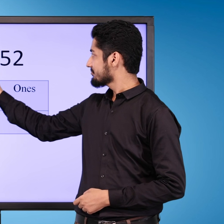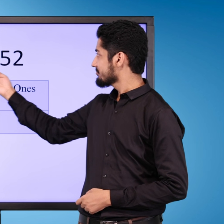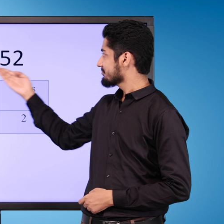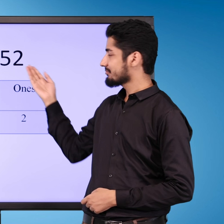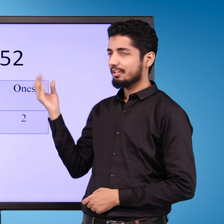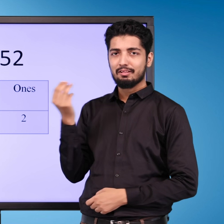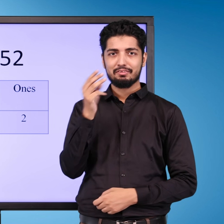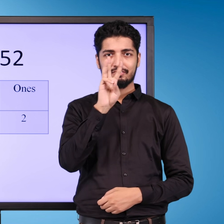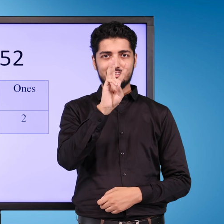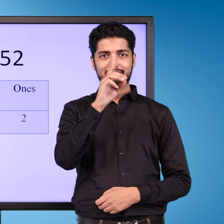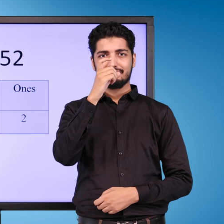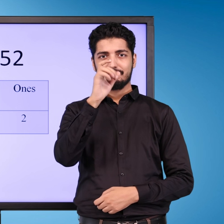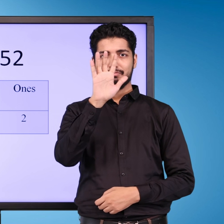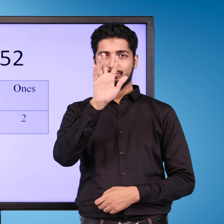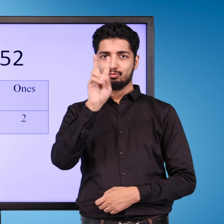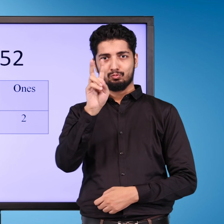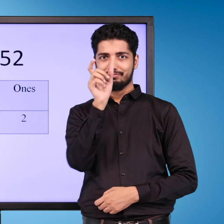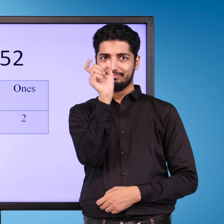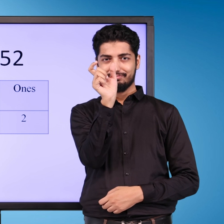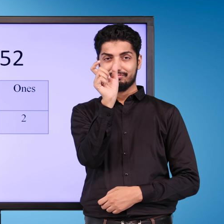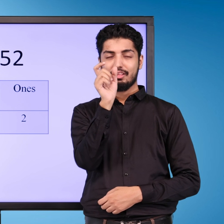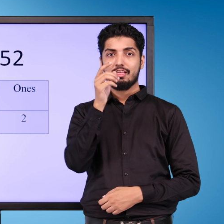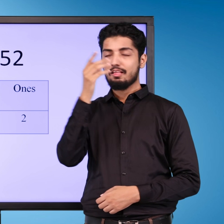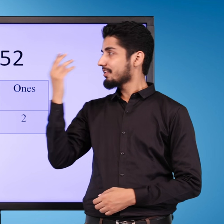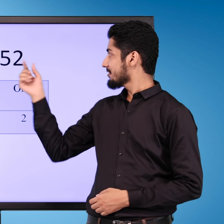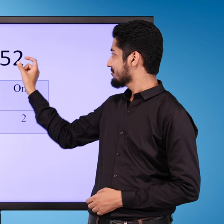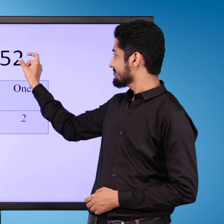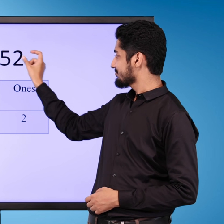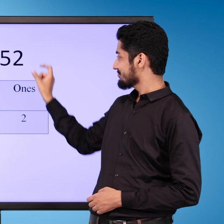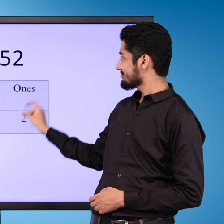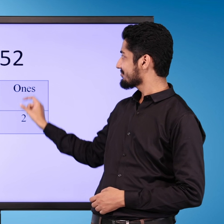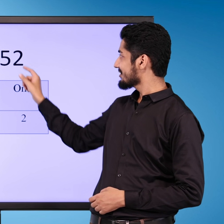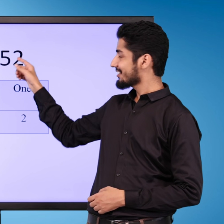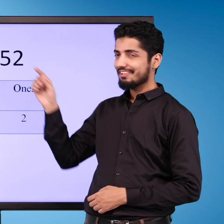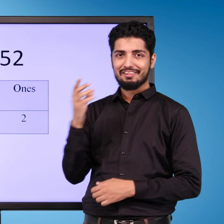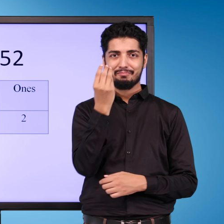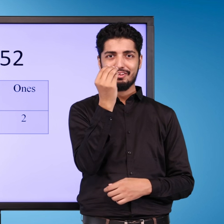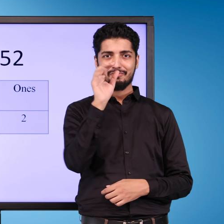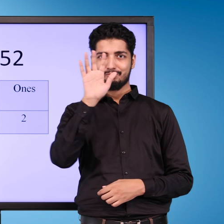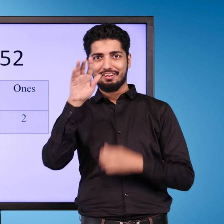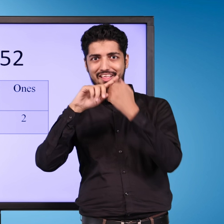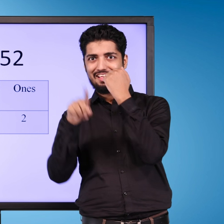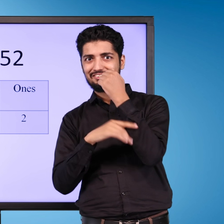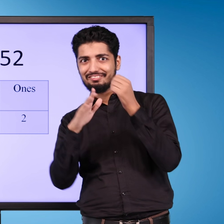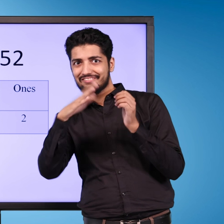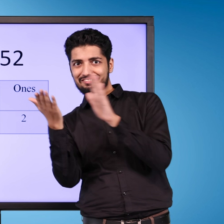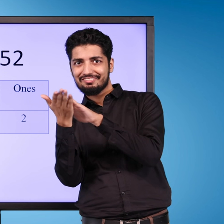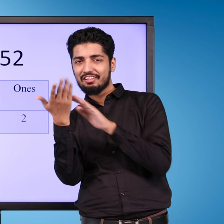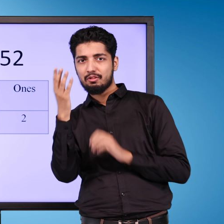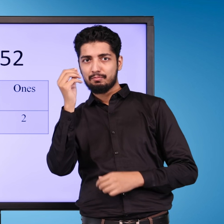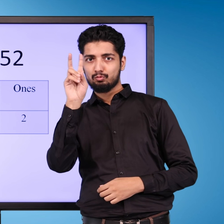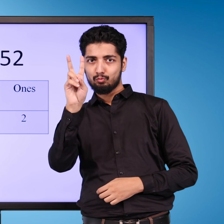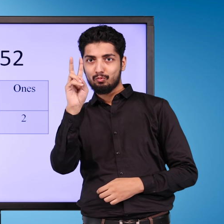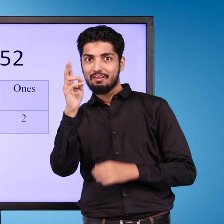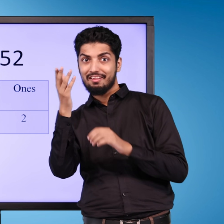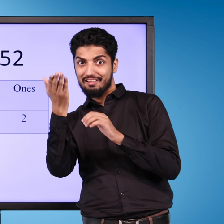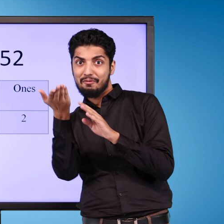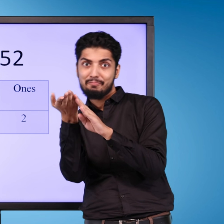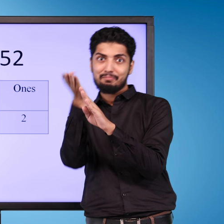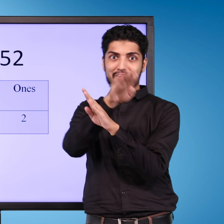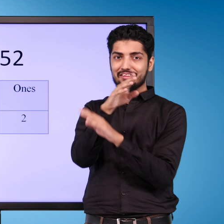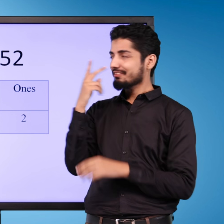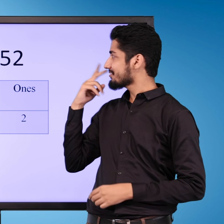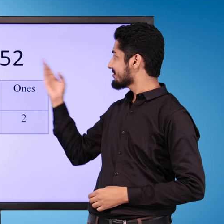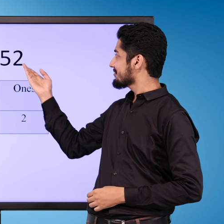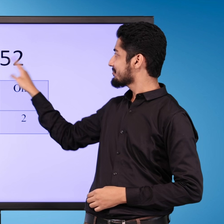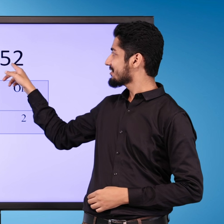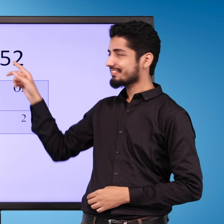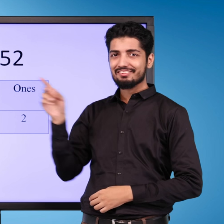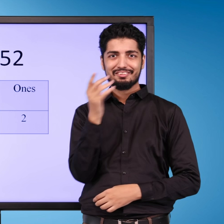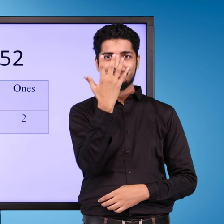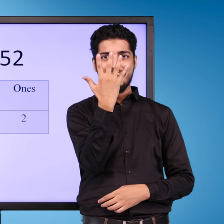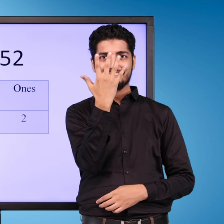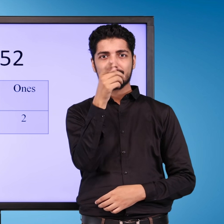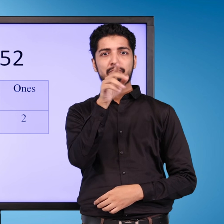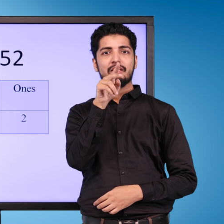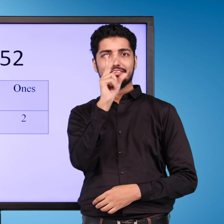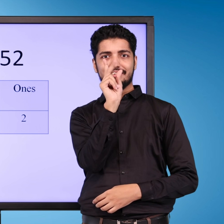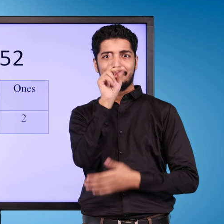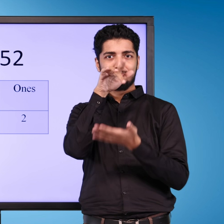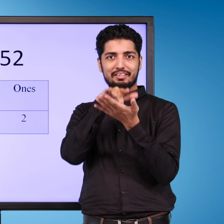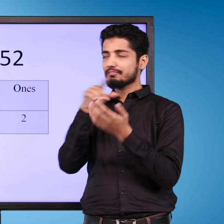3752 The number in the tens place is 5